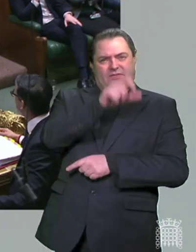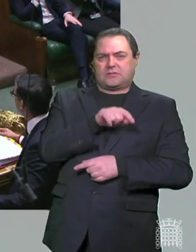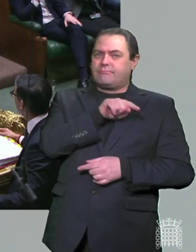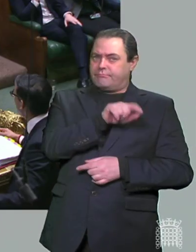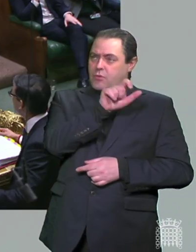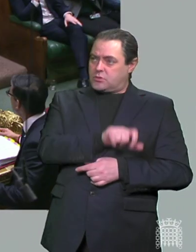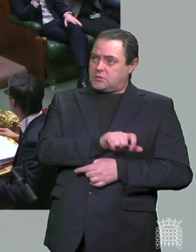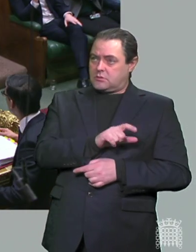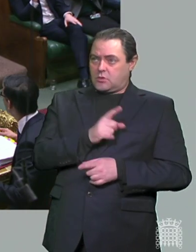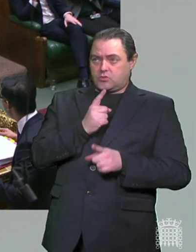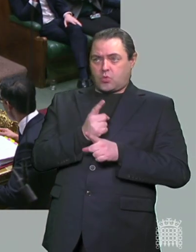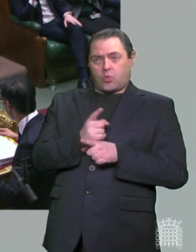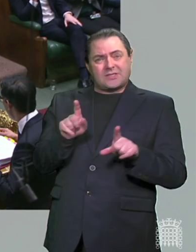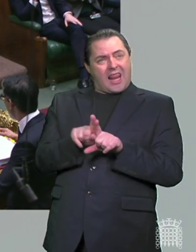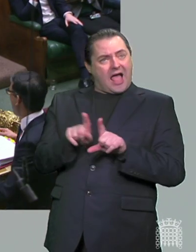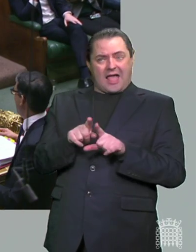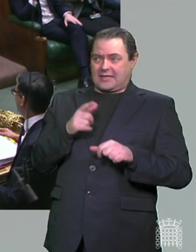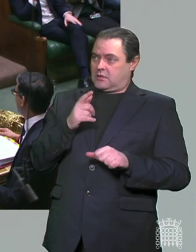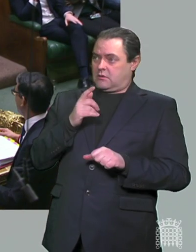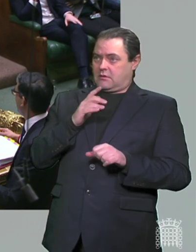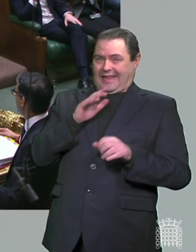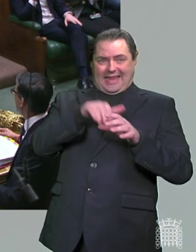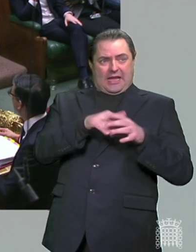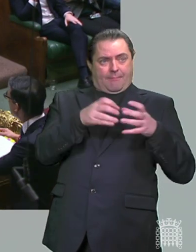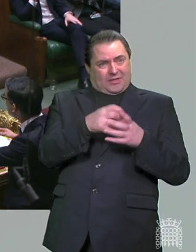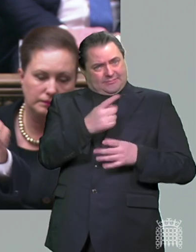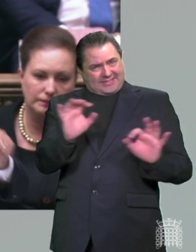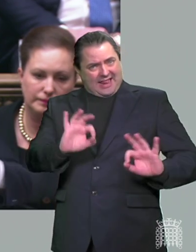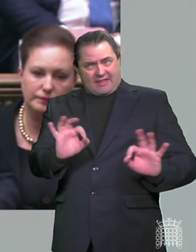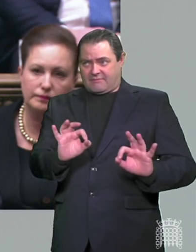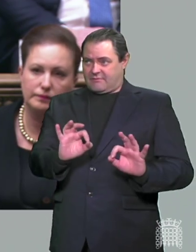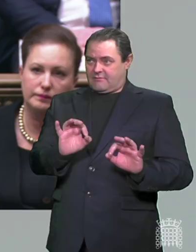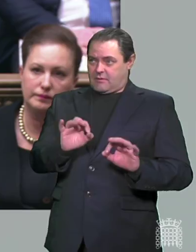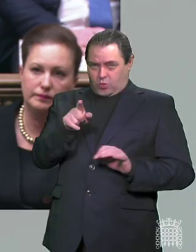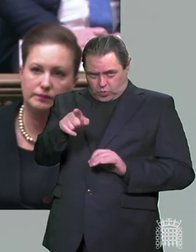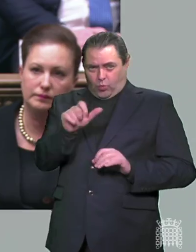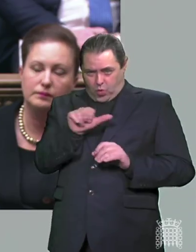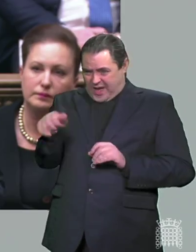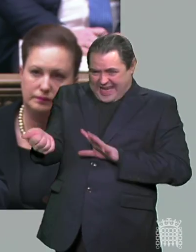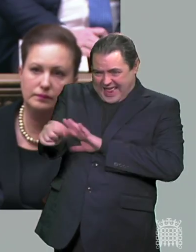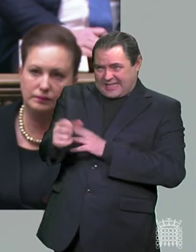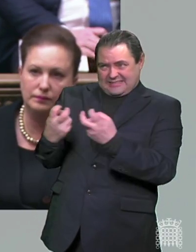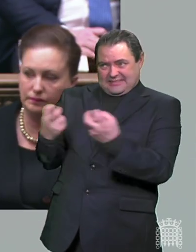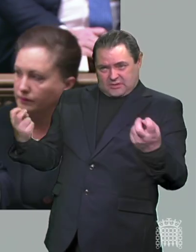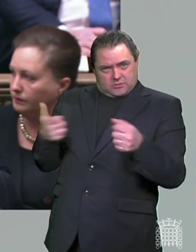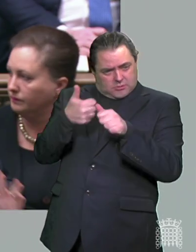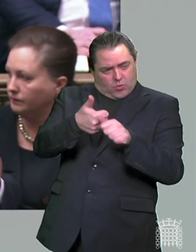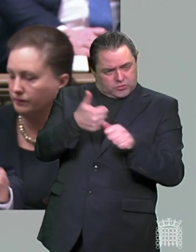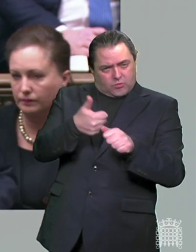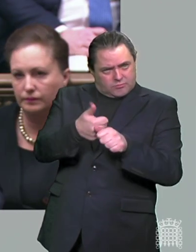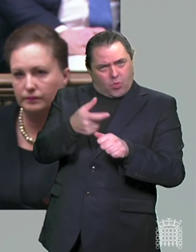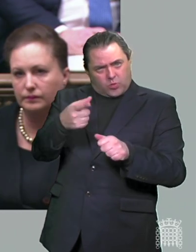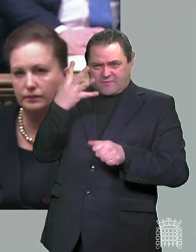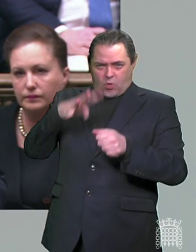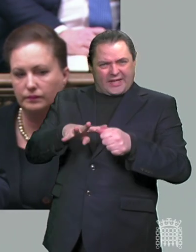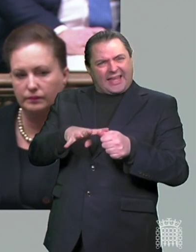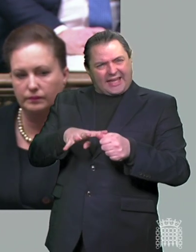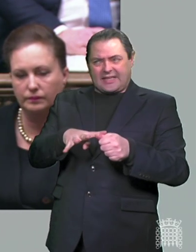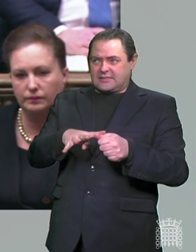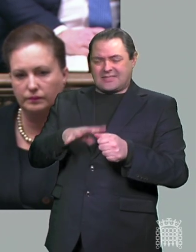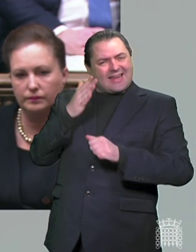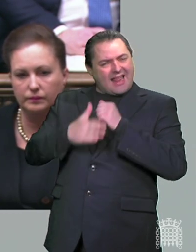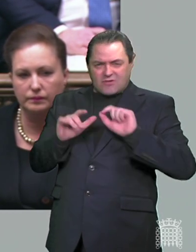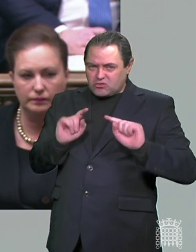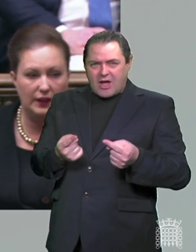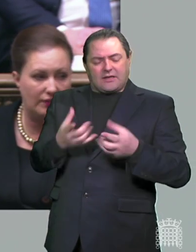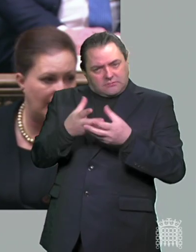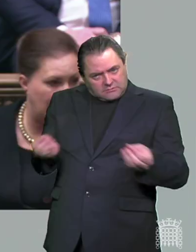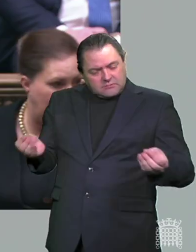He was speaking as if he was not even there, but he was sitting right next to the right honourable Member for Islington North, supporting him for four long years and not challenging.